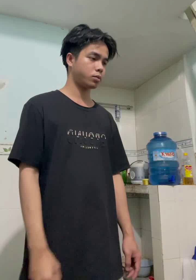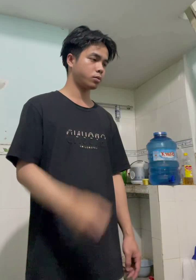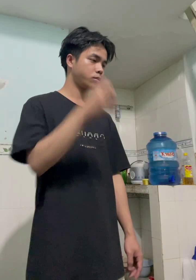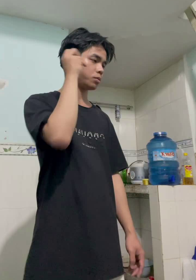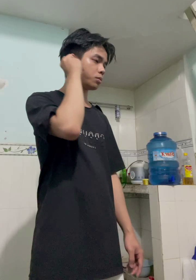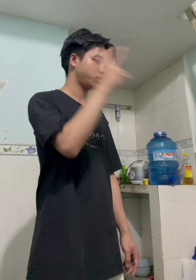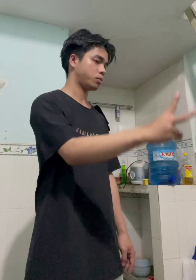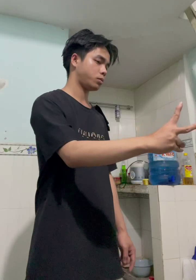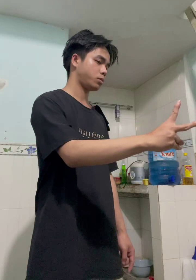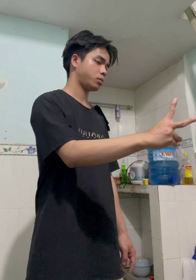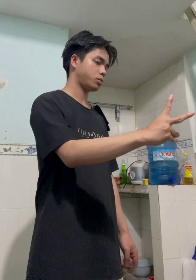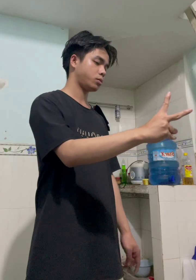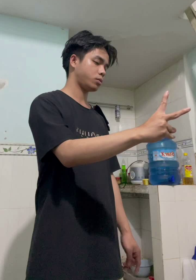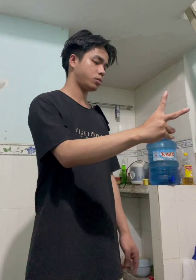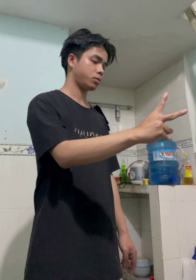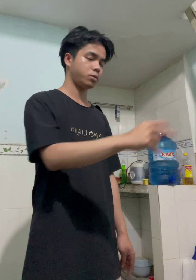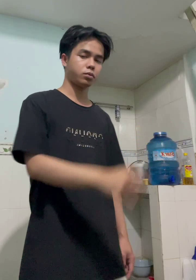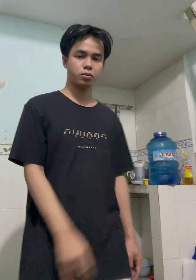h